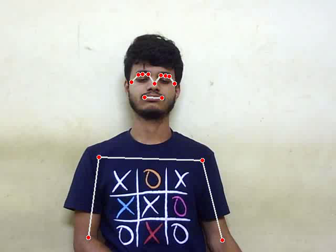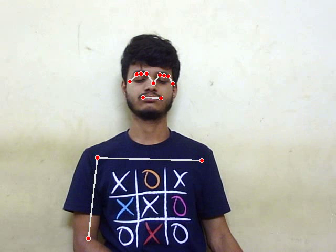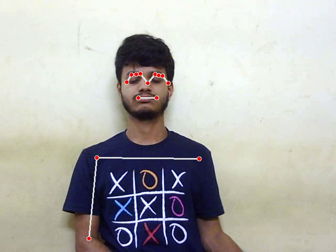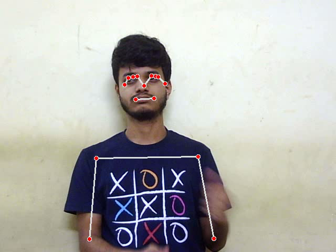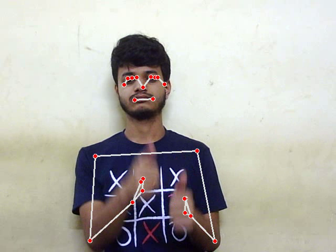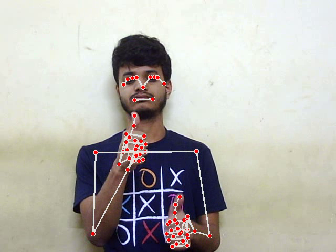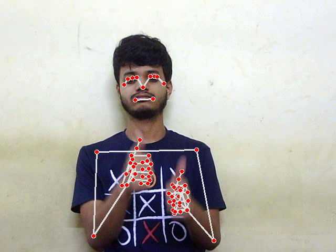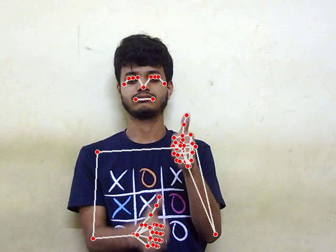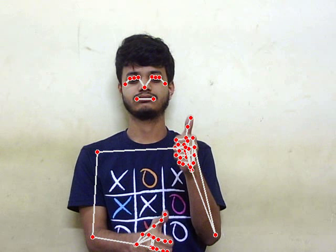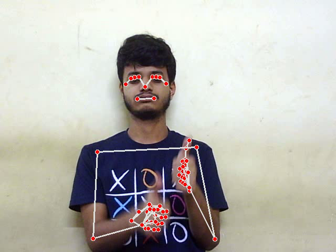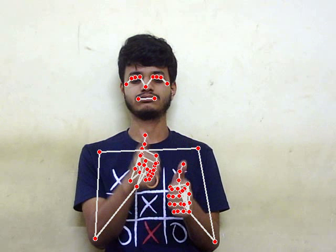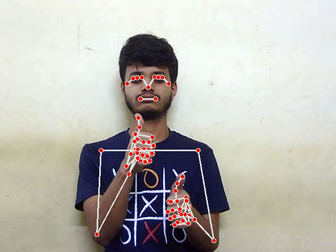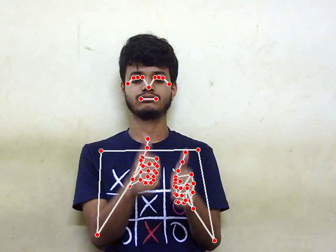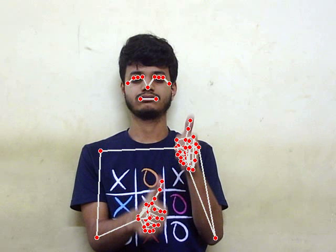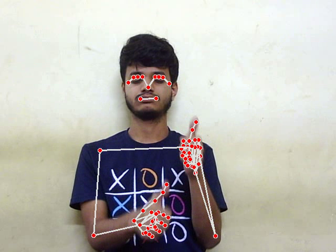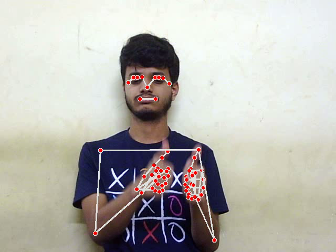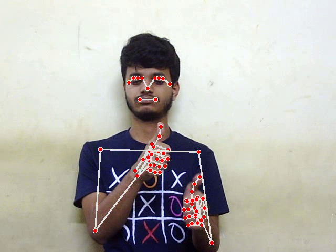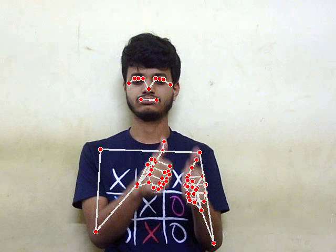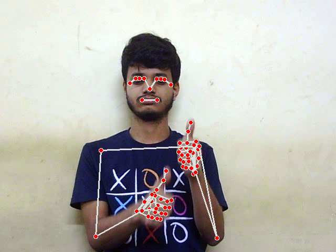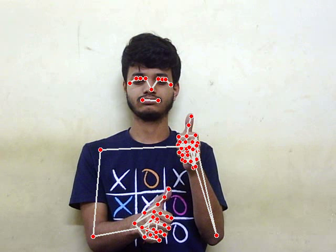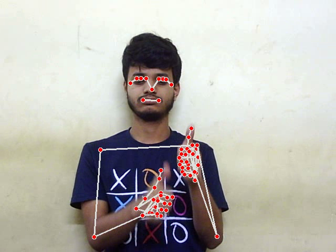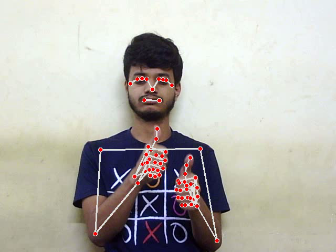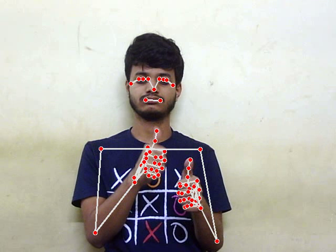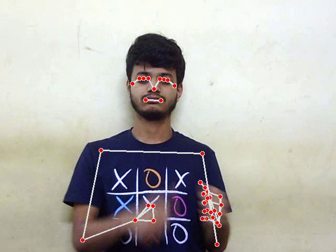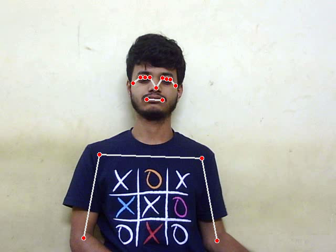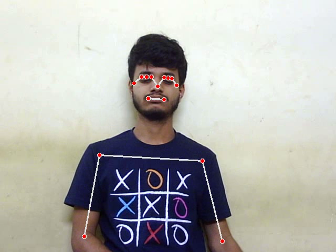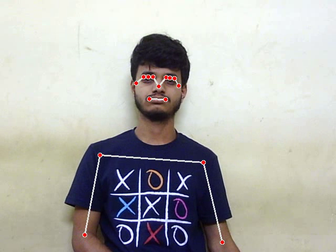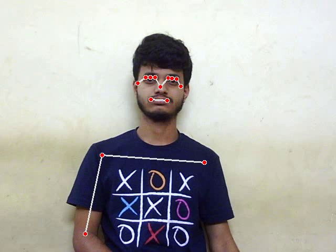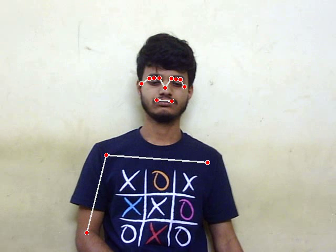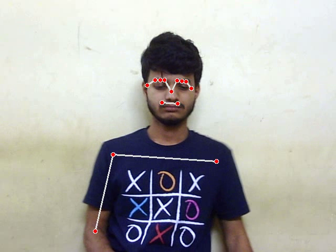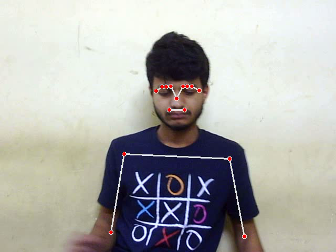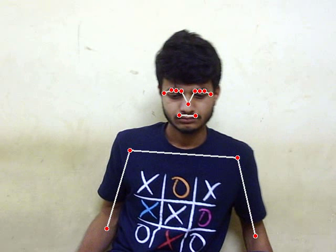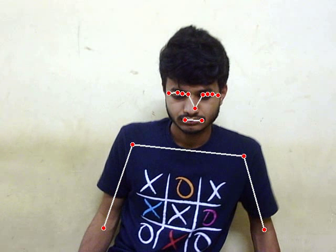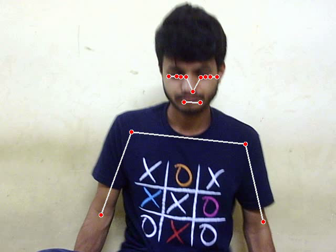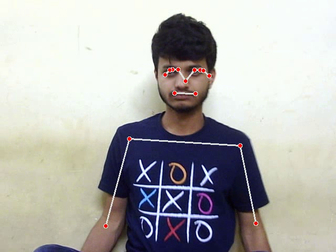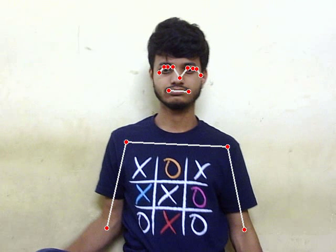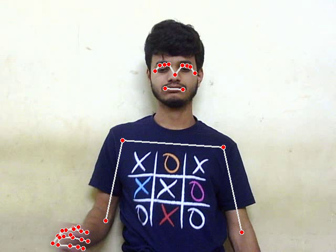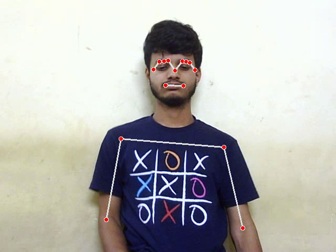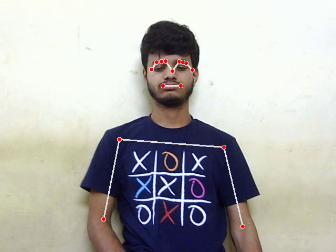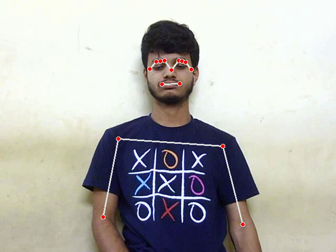which